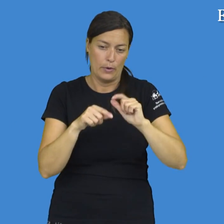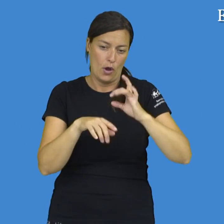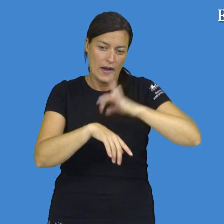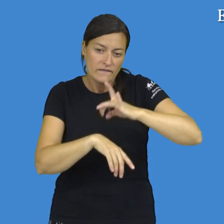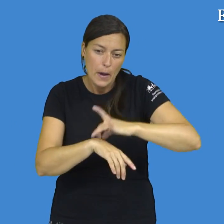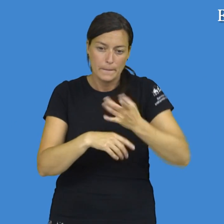enfermo